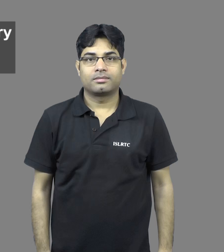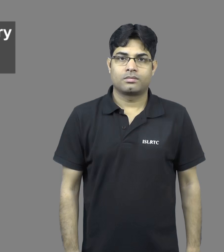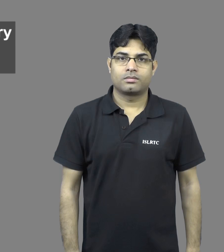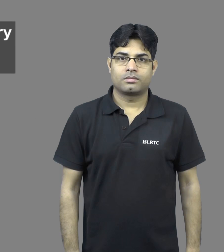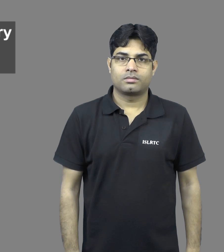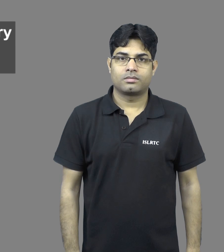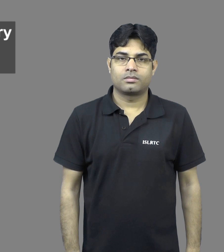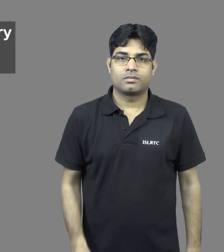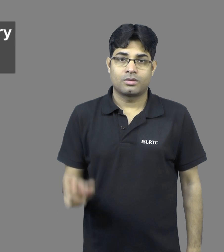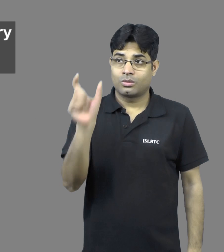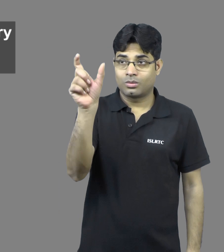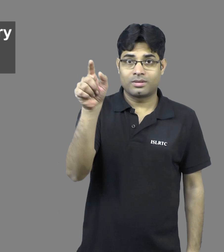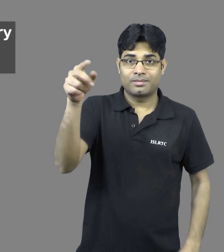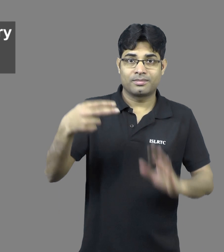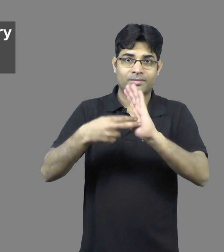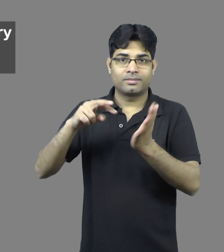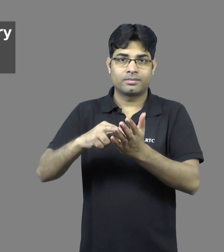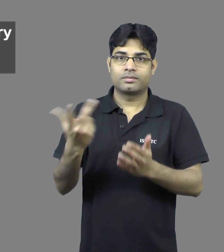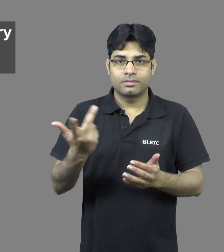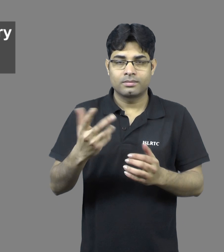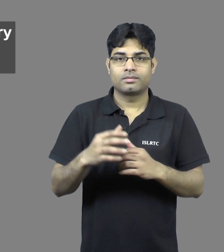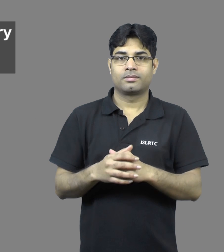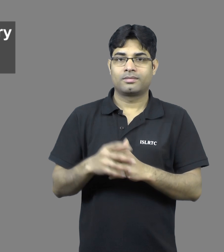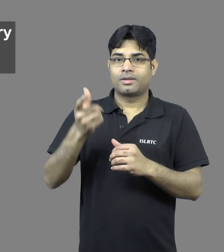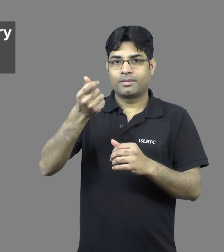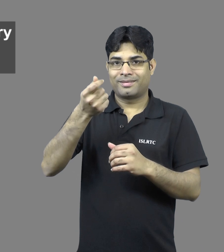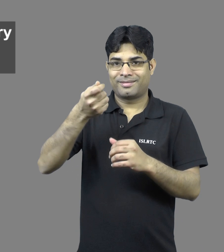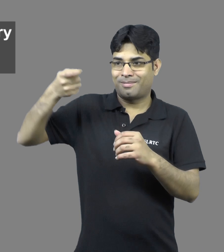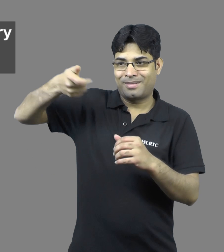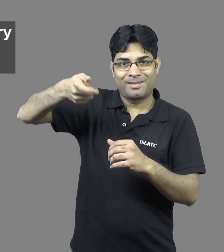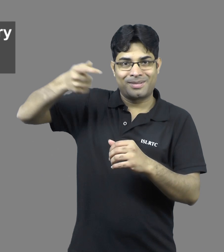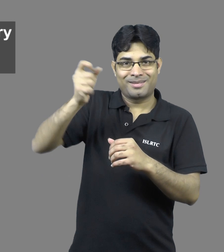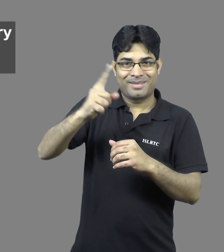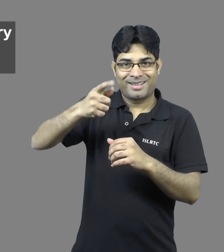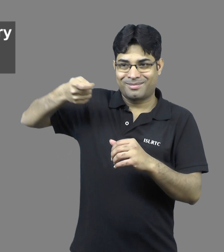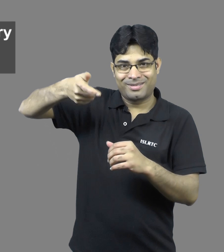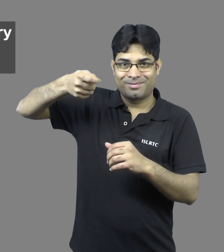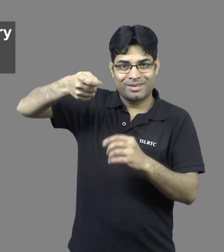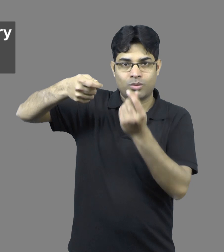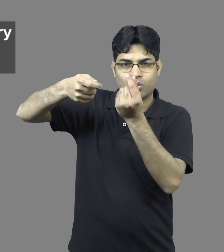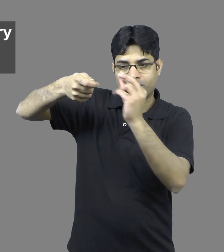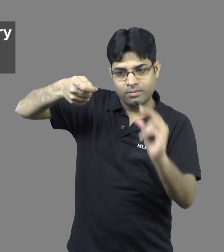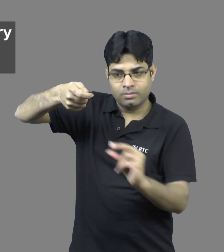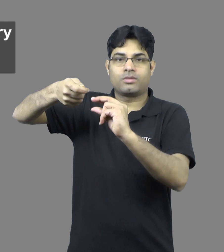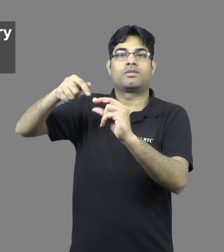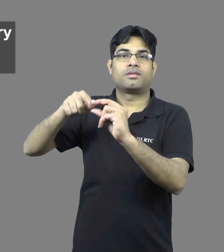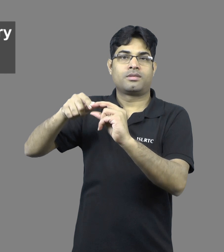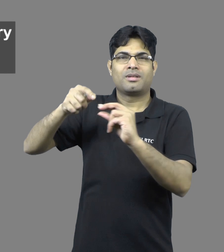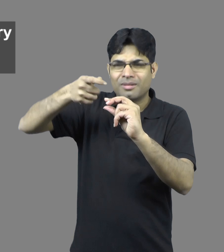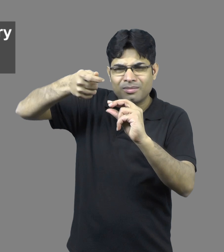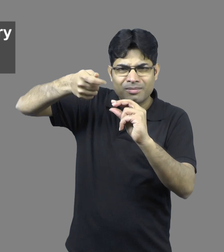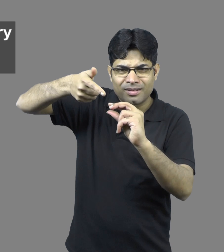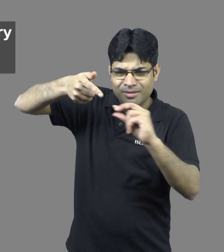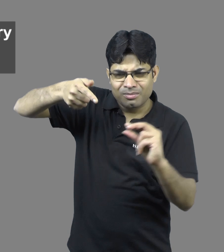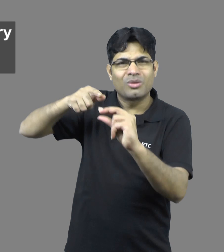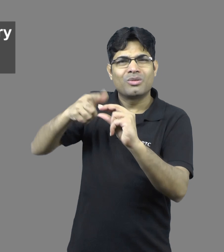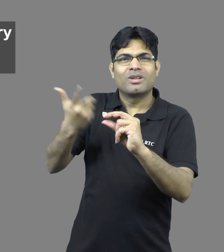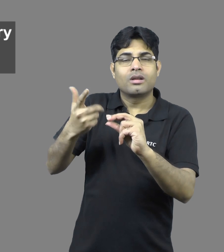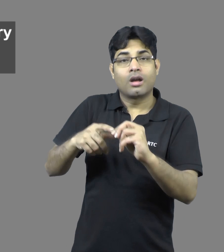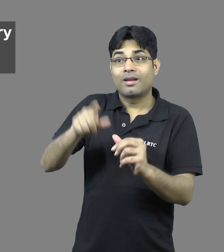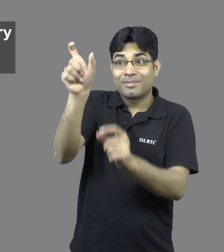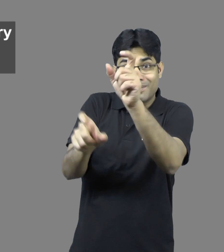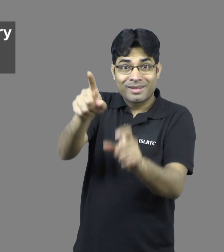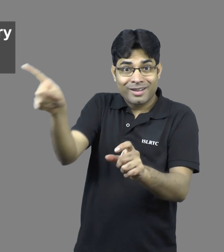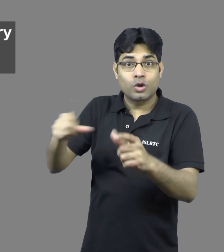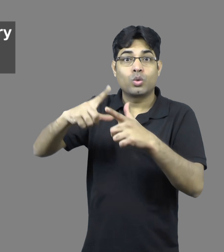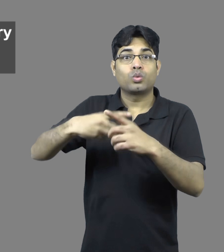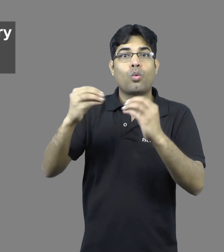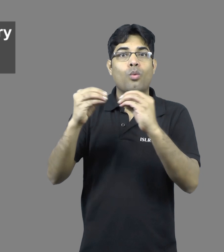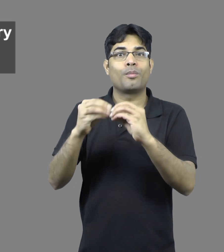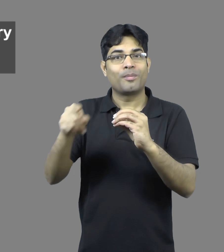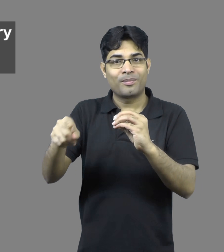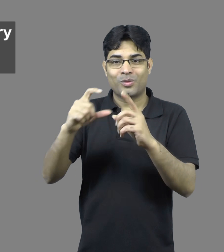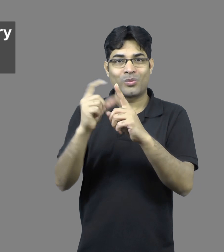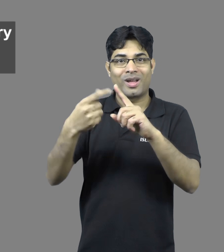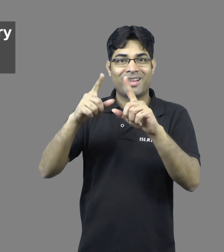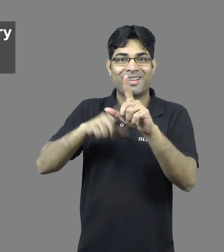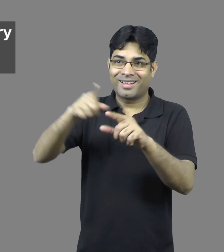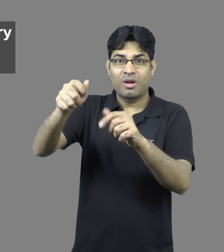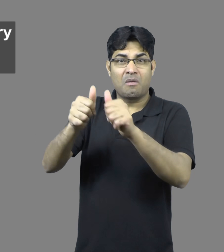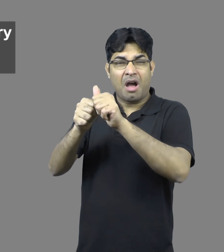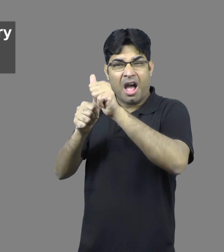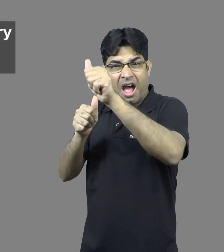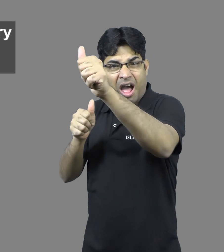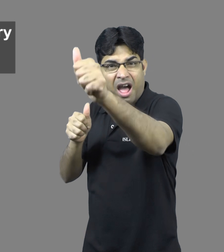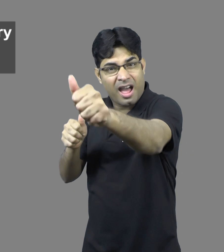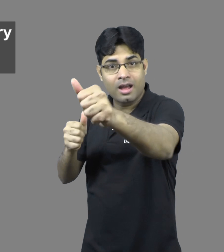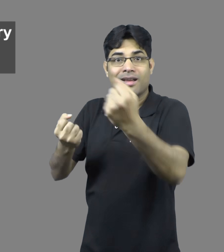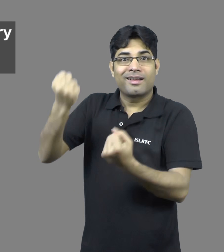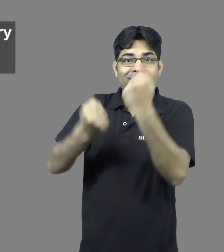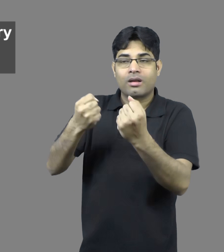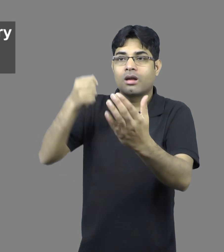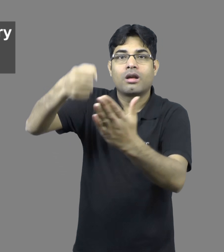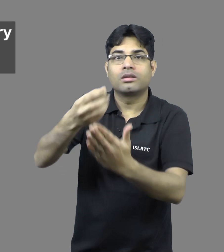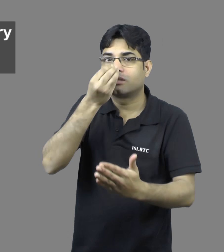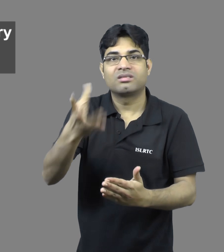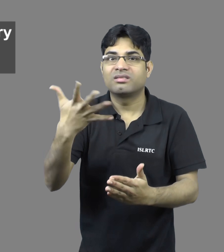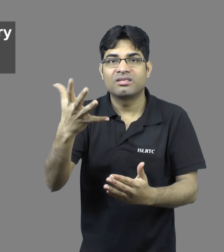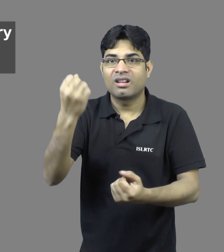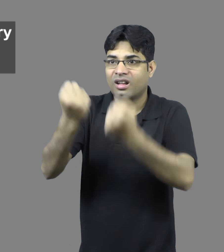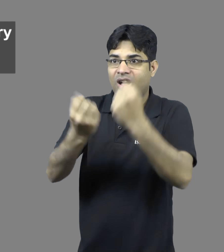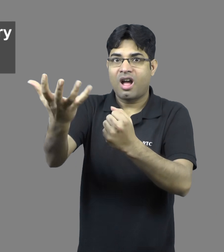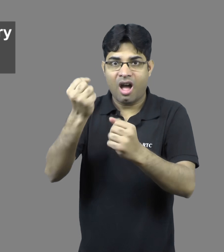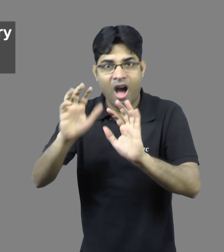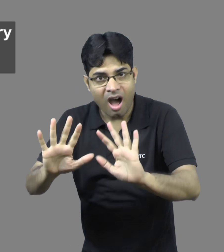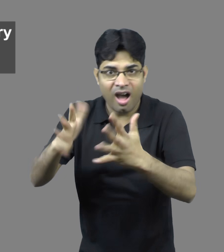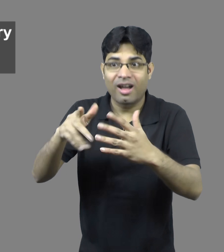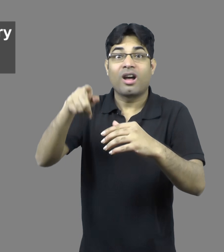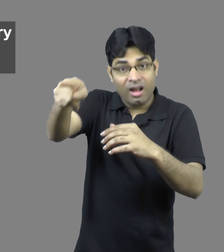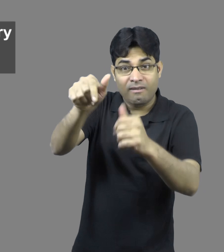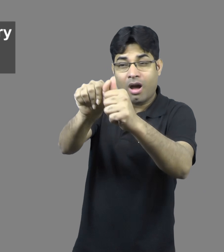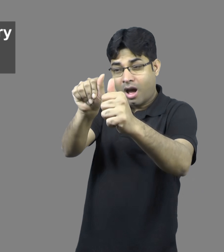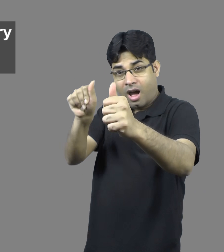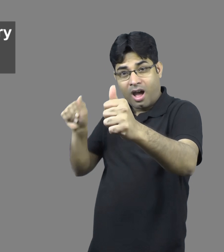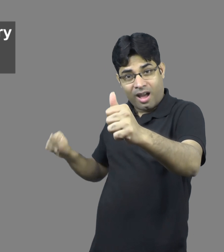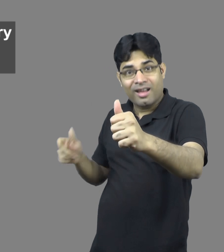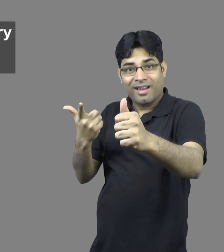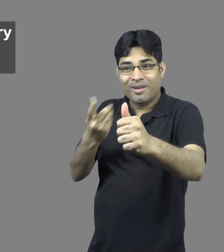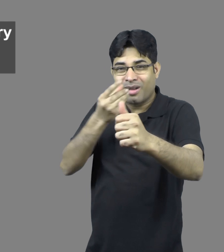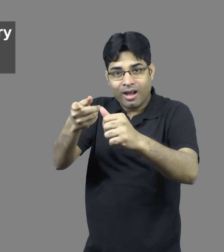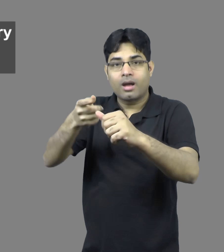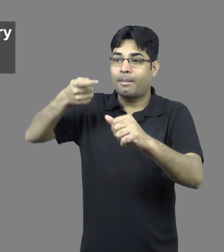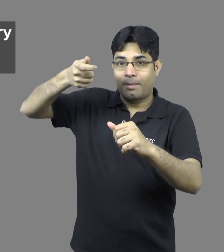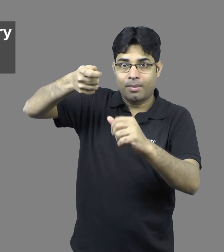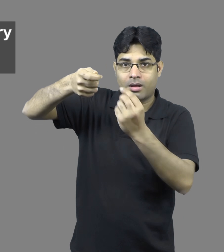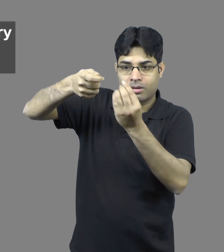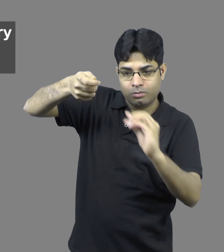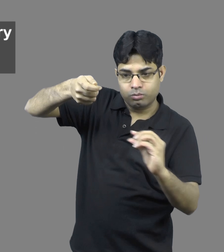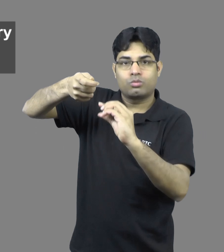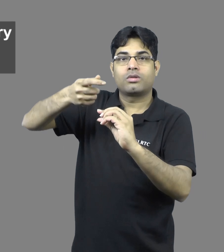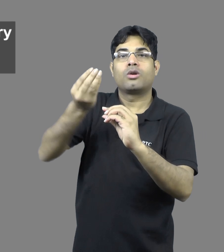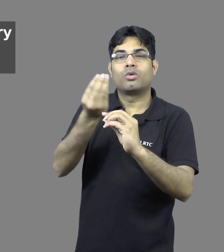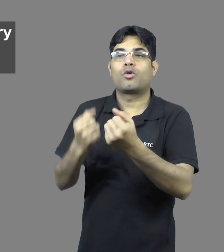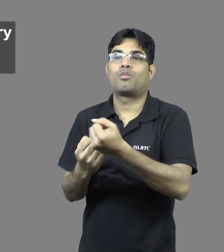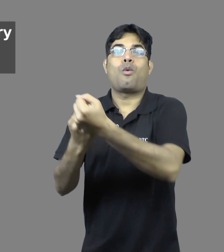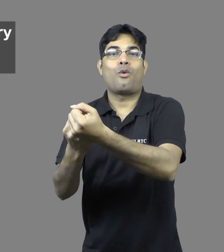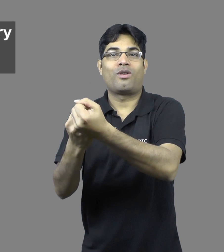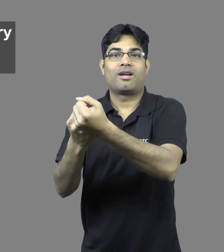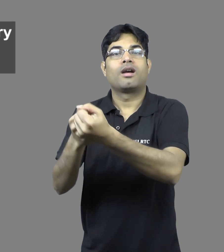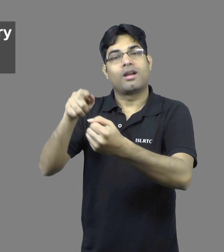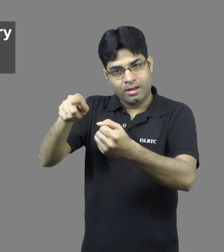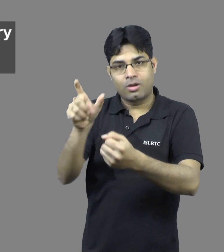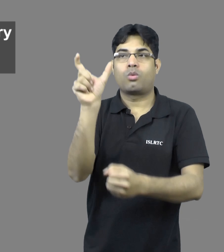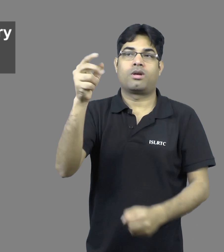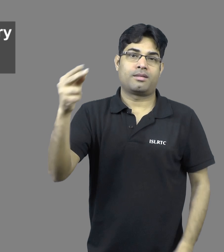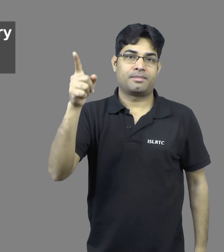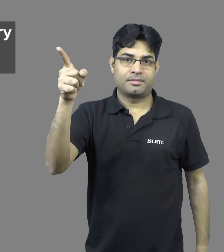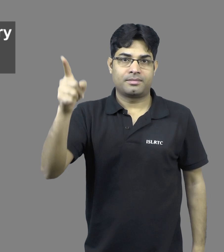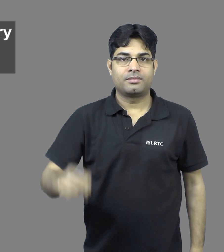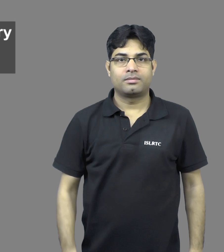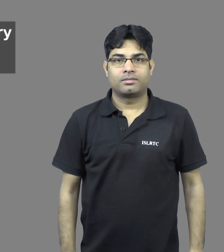Special Compensatory (Remote Locality) Allowance